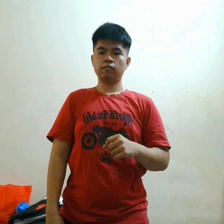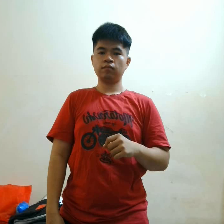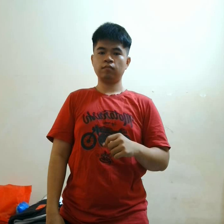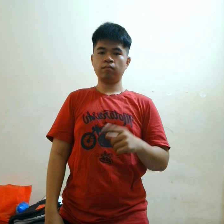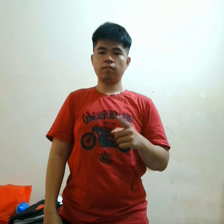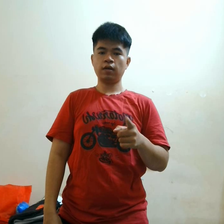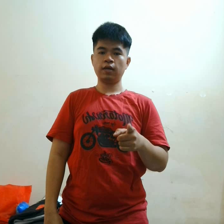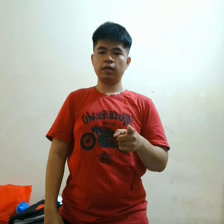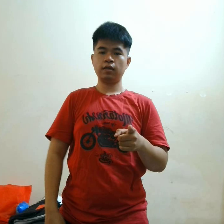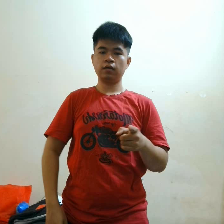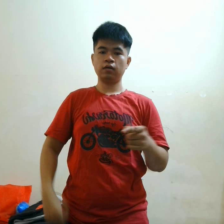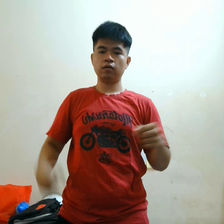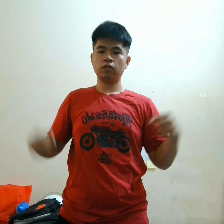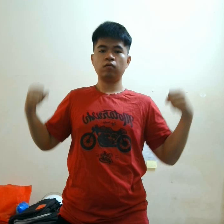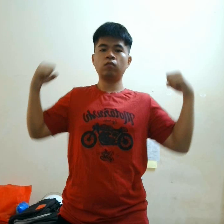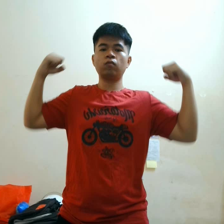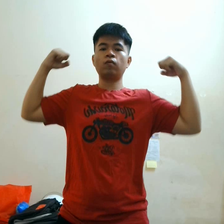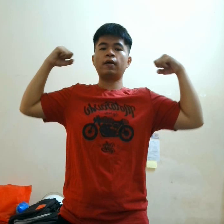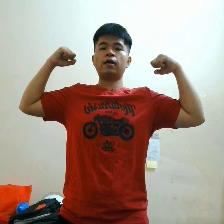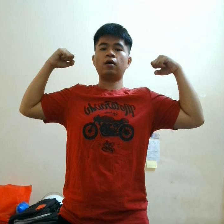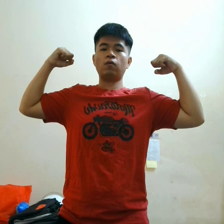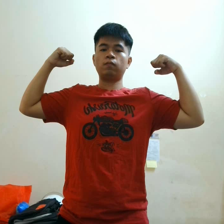ban khoe khong